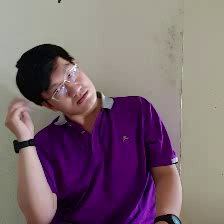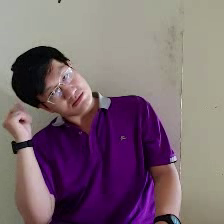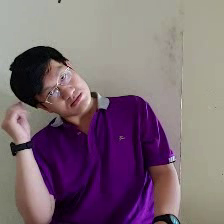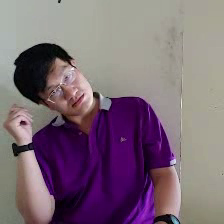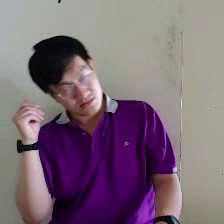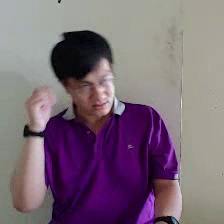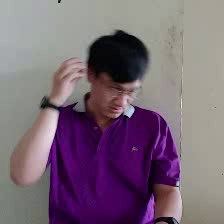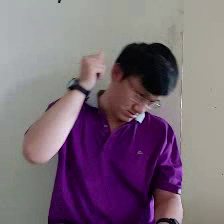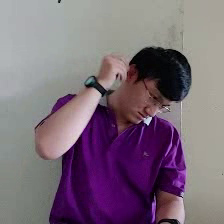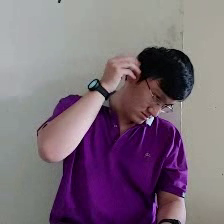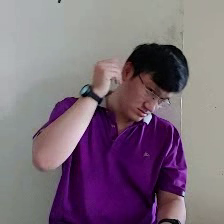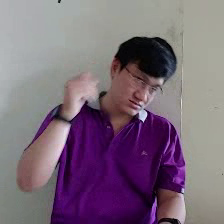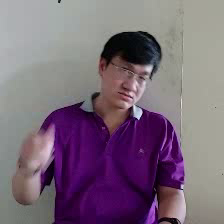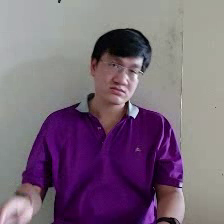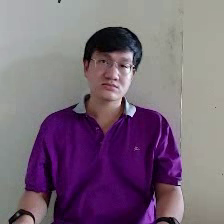Băn khoăn